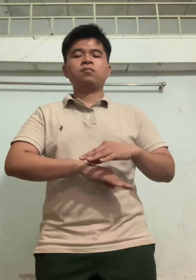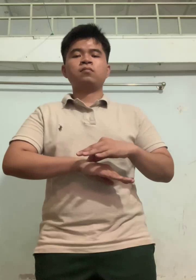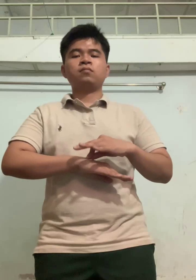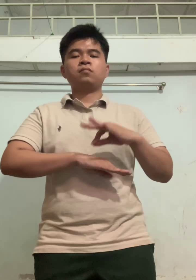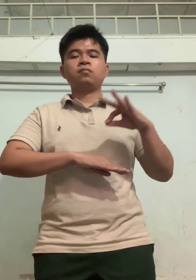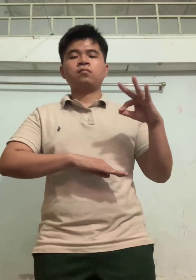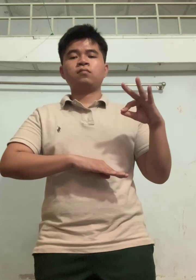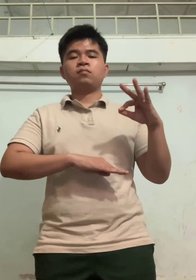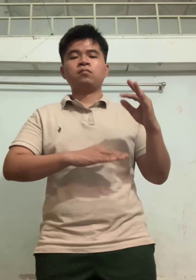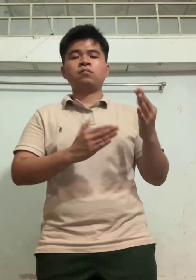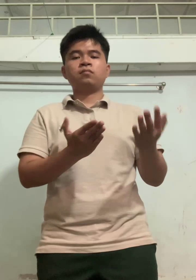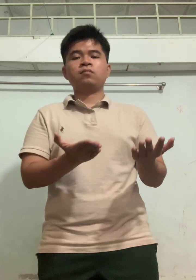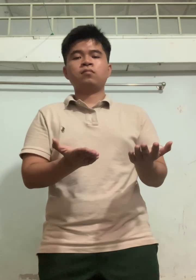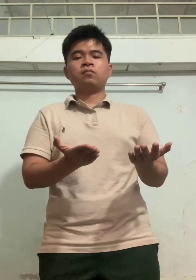tuan nay